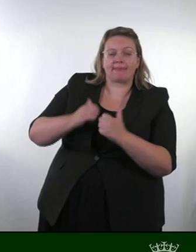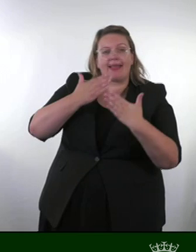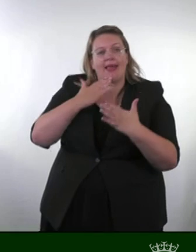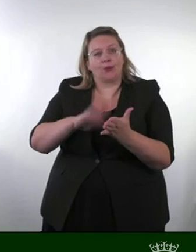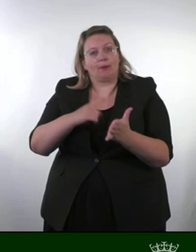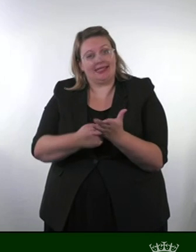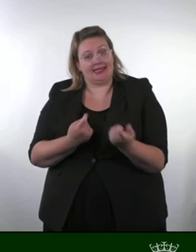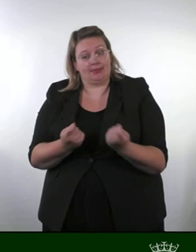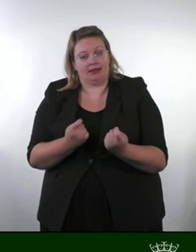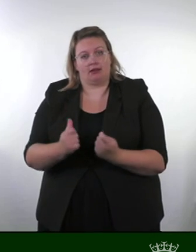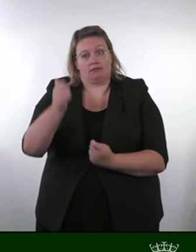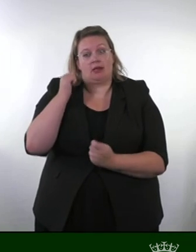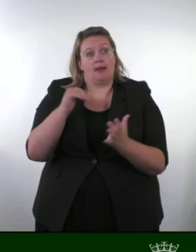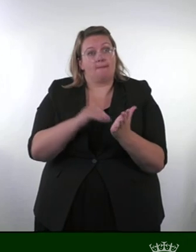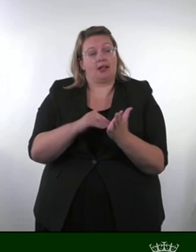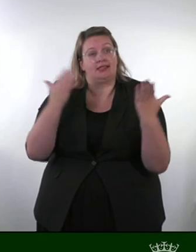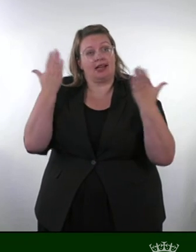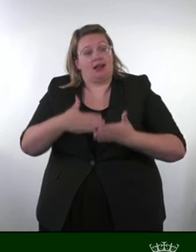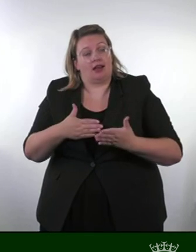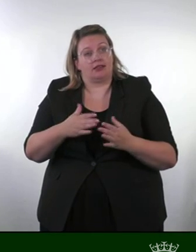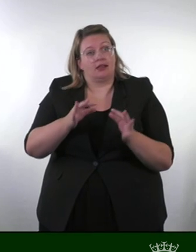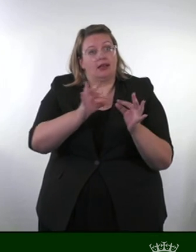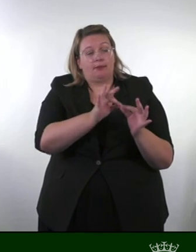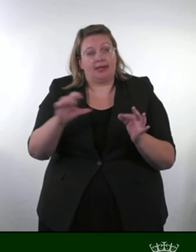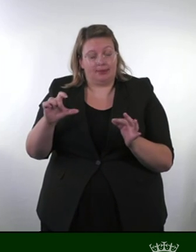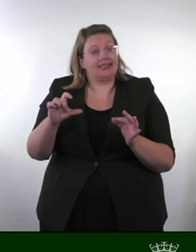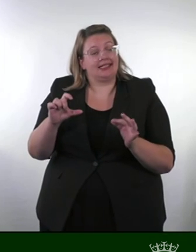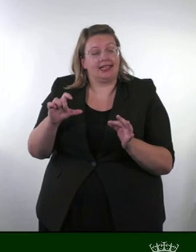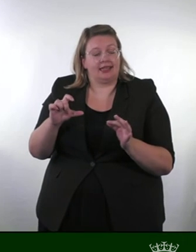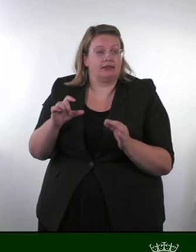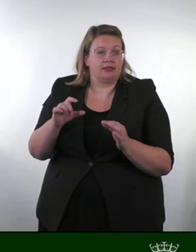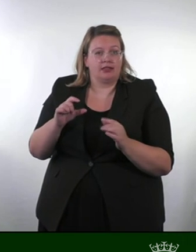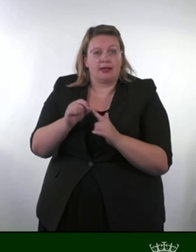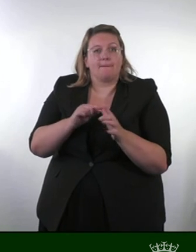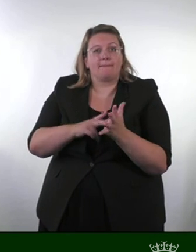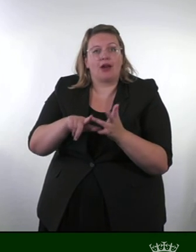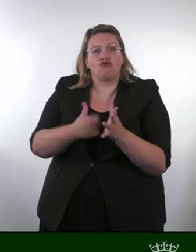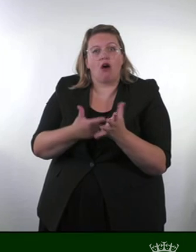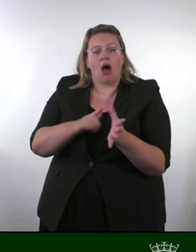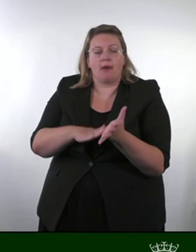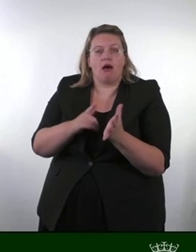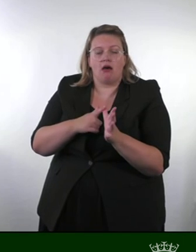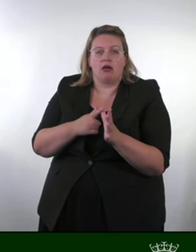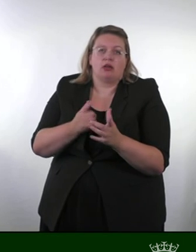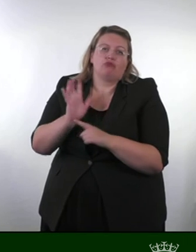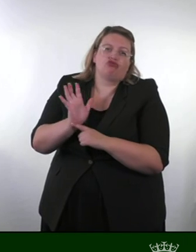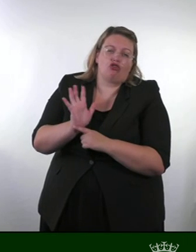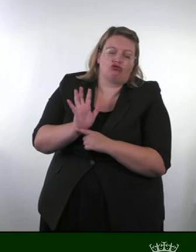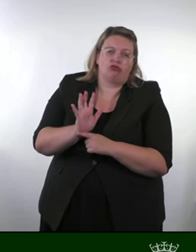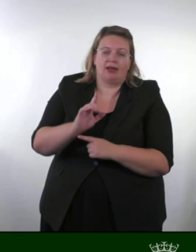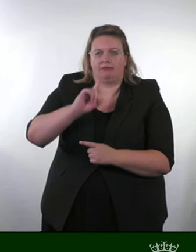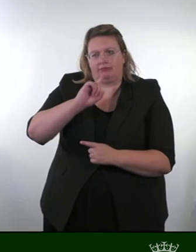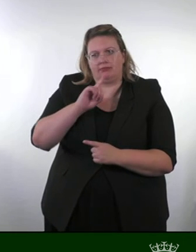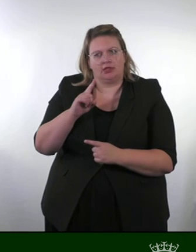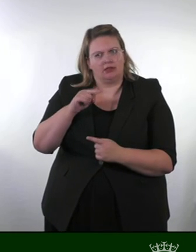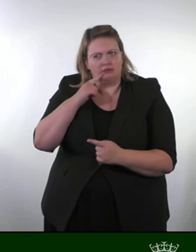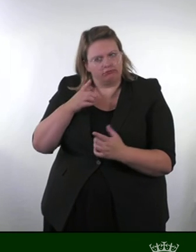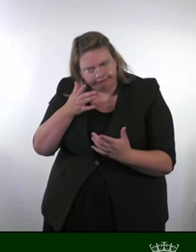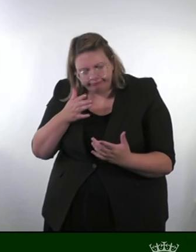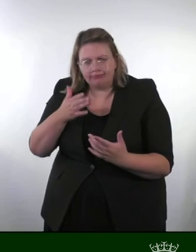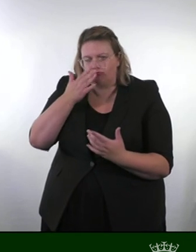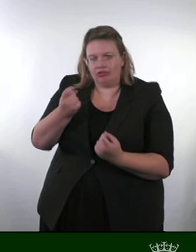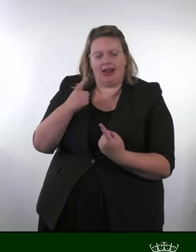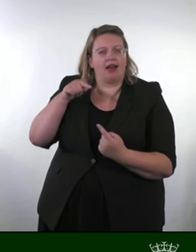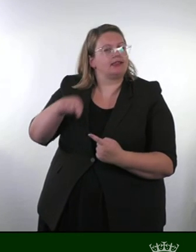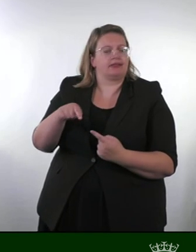On Monday night, the BBC’s “Panorama” revealed what parents in Carshalton and Wallington have been telling me for months: that Lib Dem-run Sutton Council is failing our most vulnerable children.